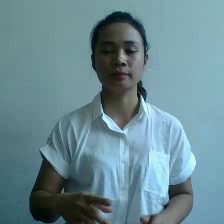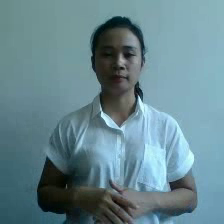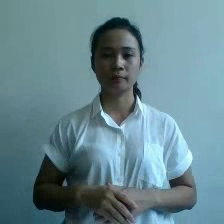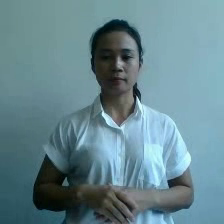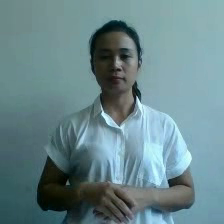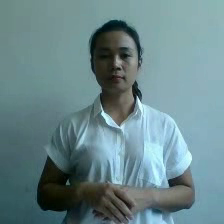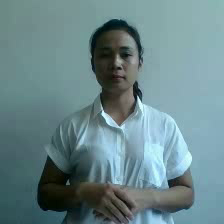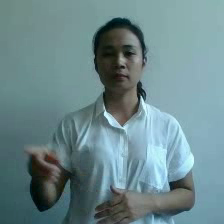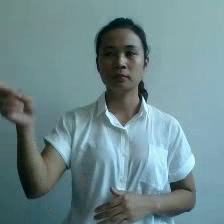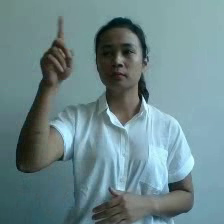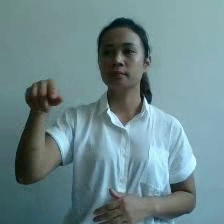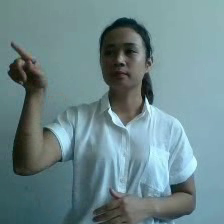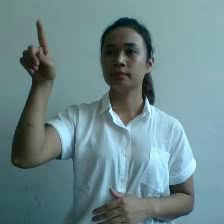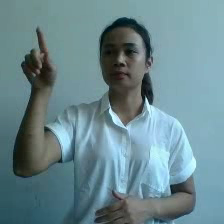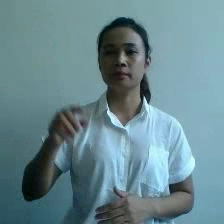Họ